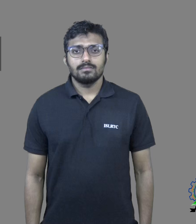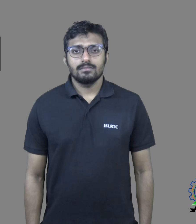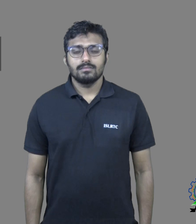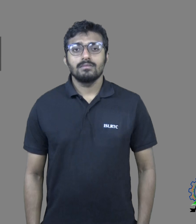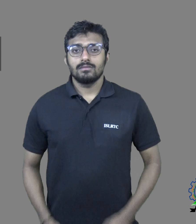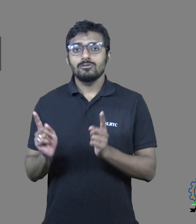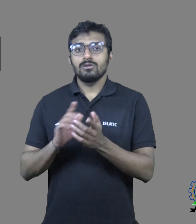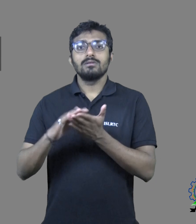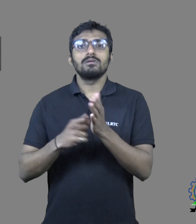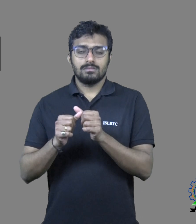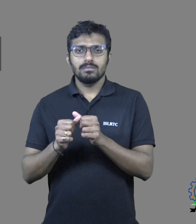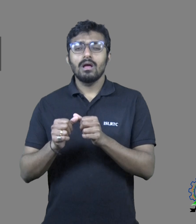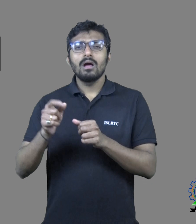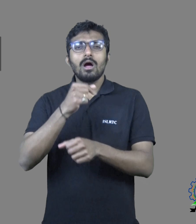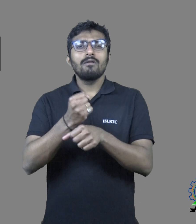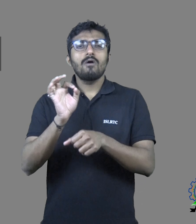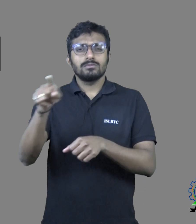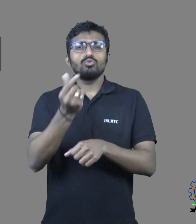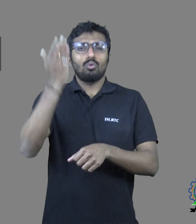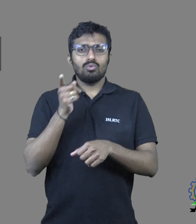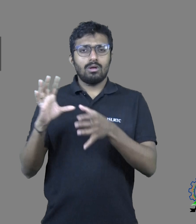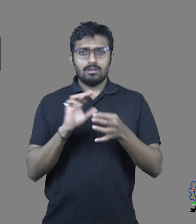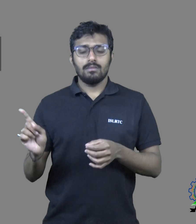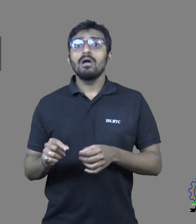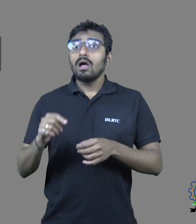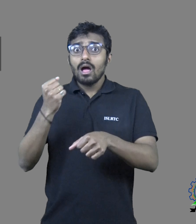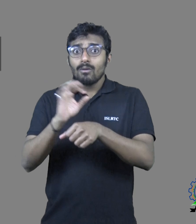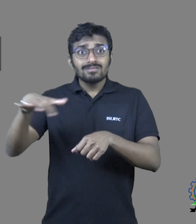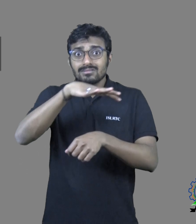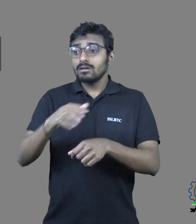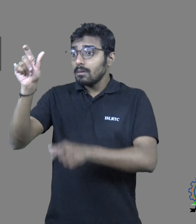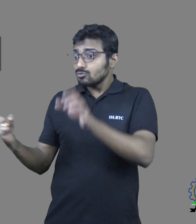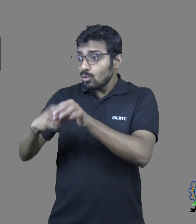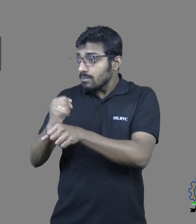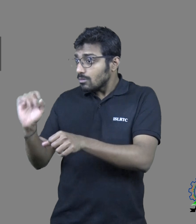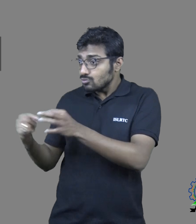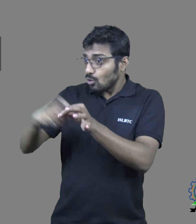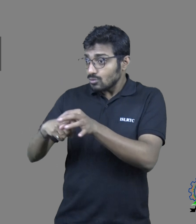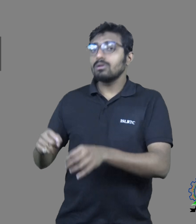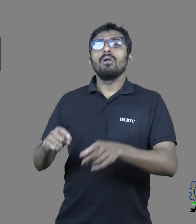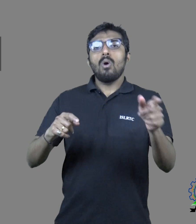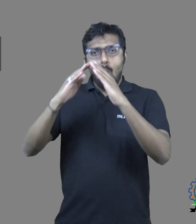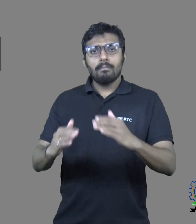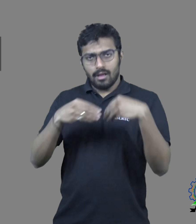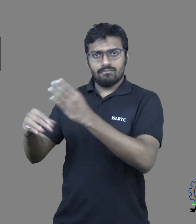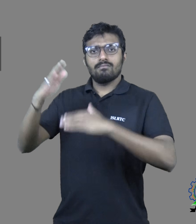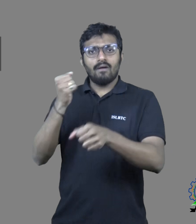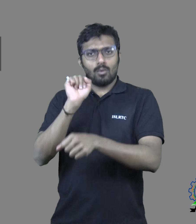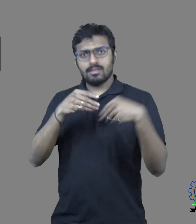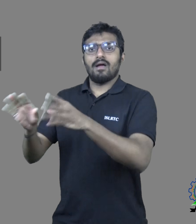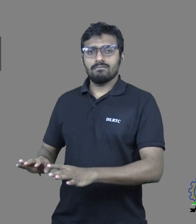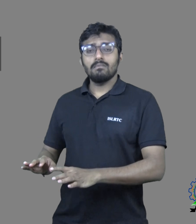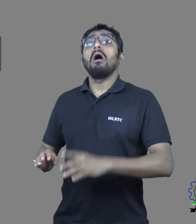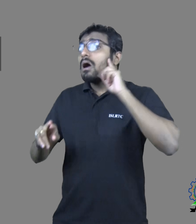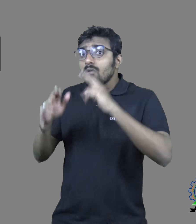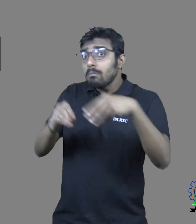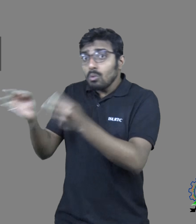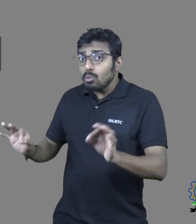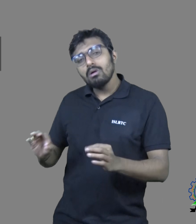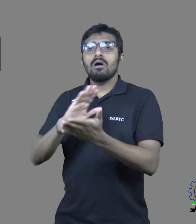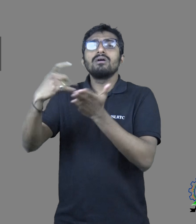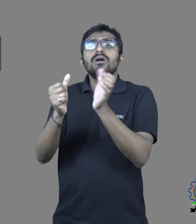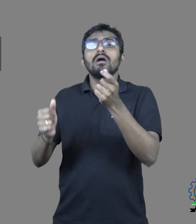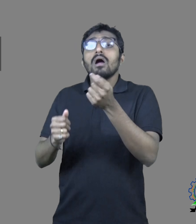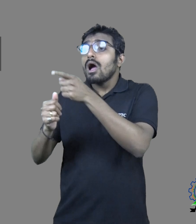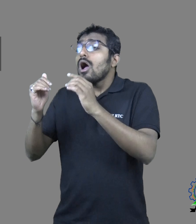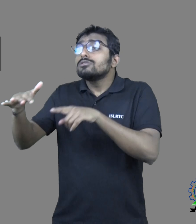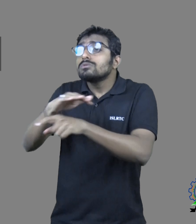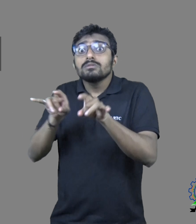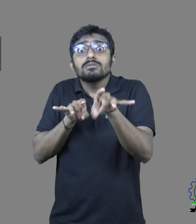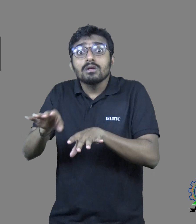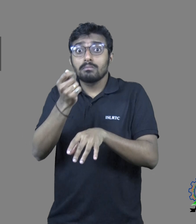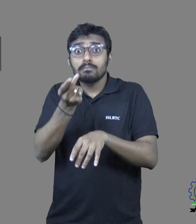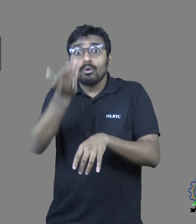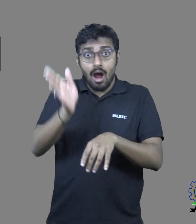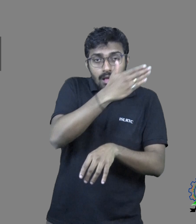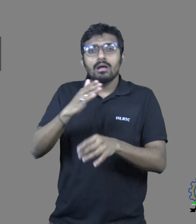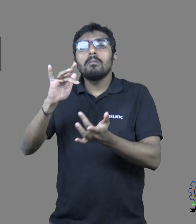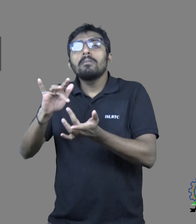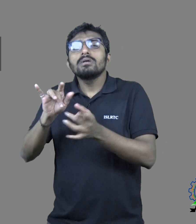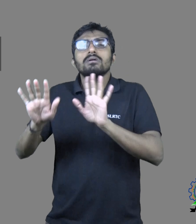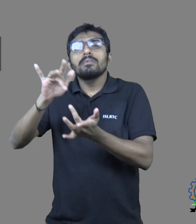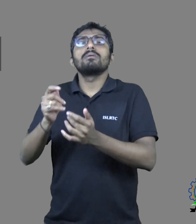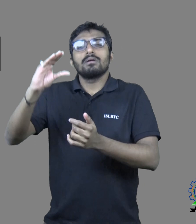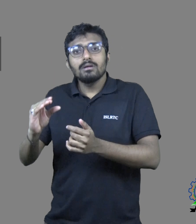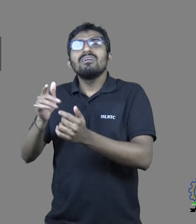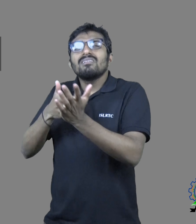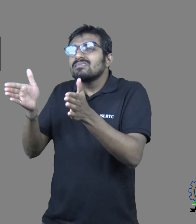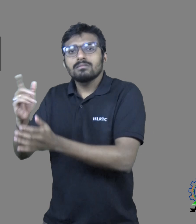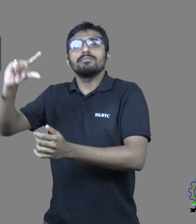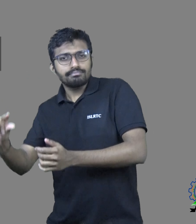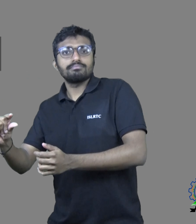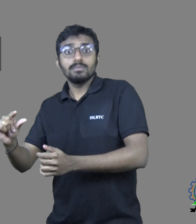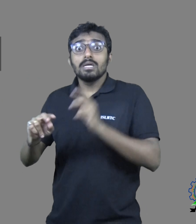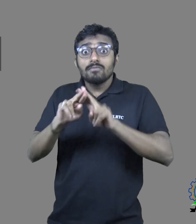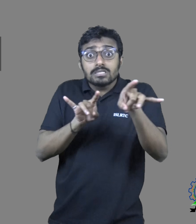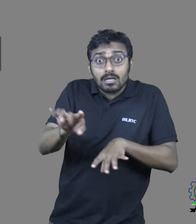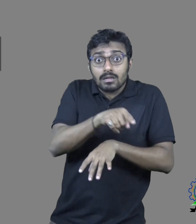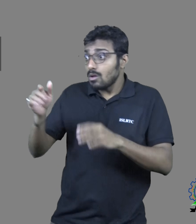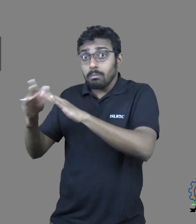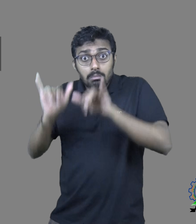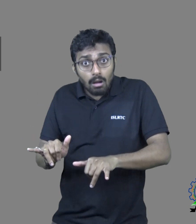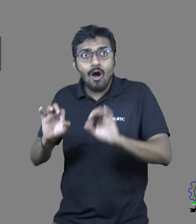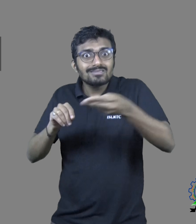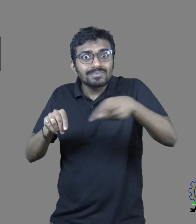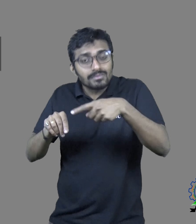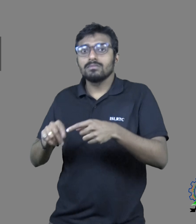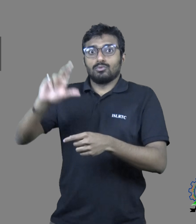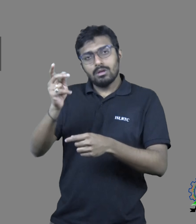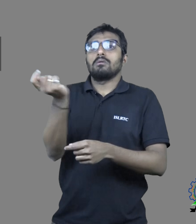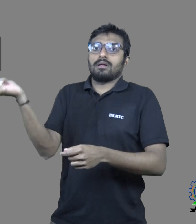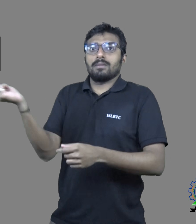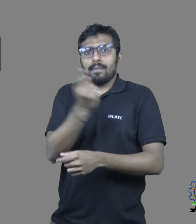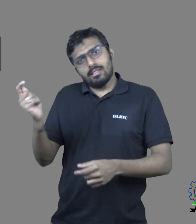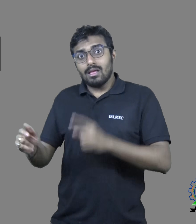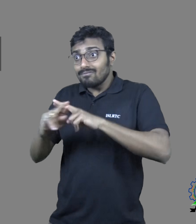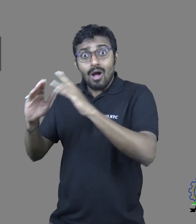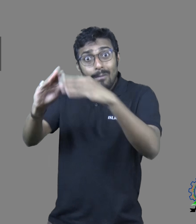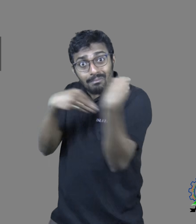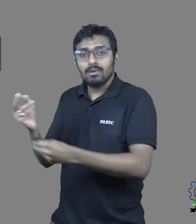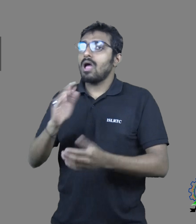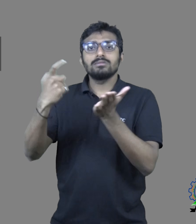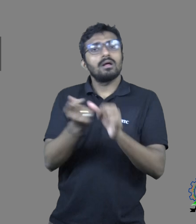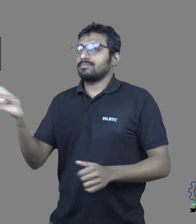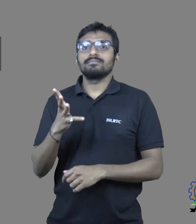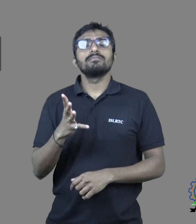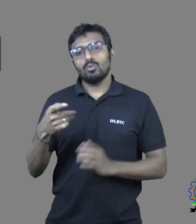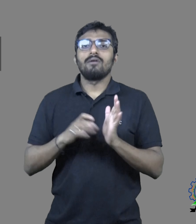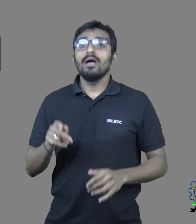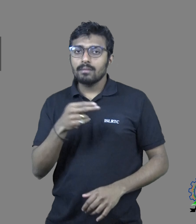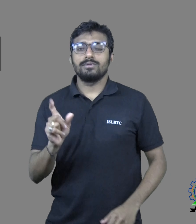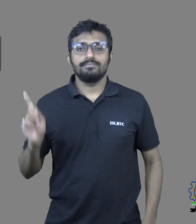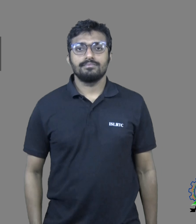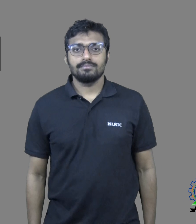HRA (House Rent Allowance)